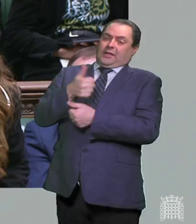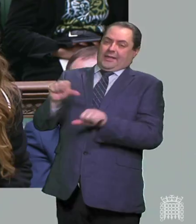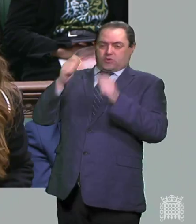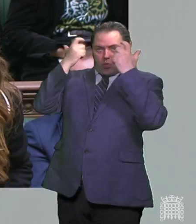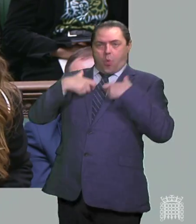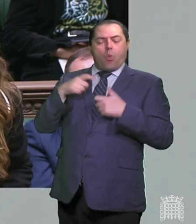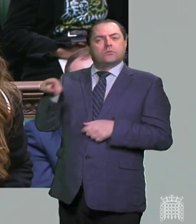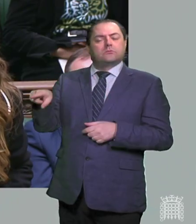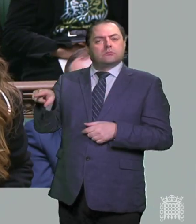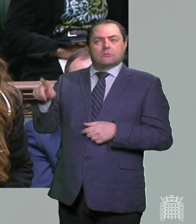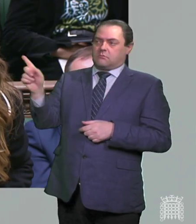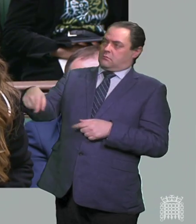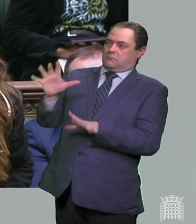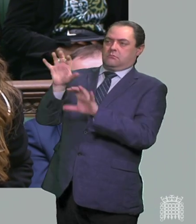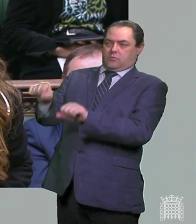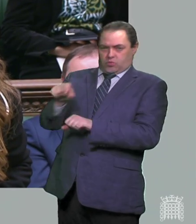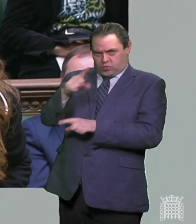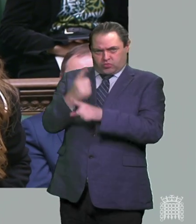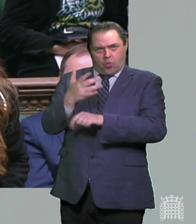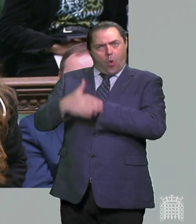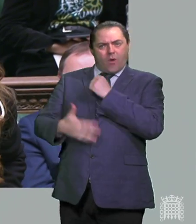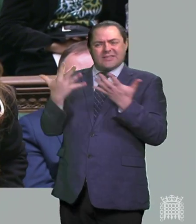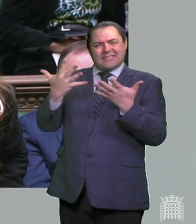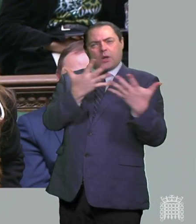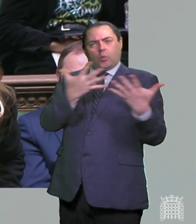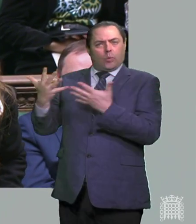The right honourable Member talked about a 10-week reduction.